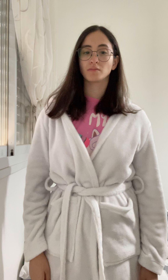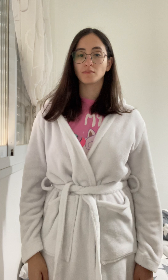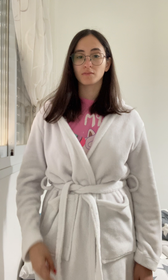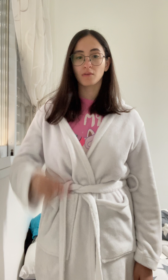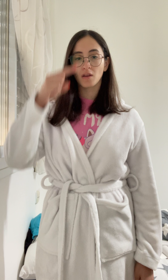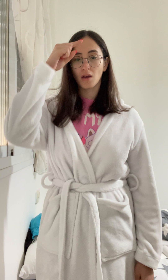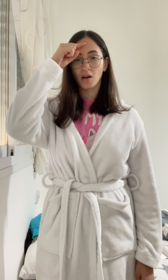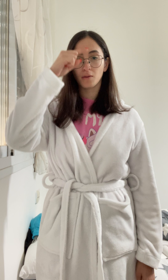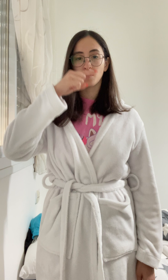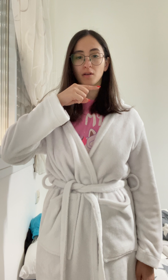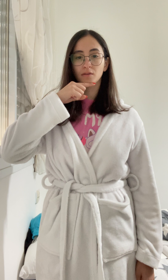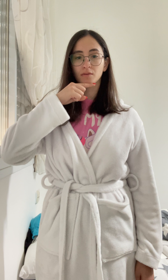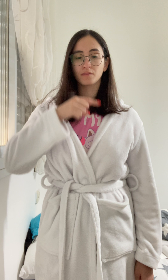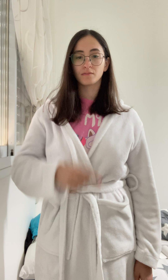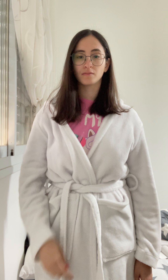אבא